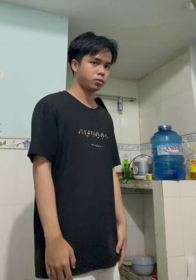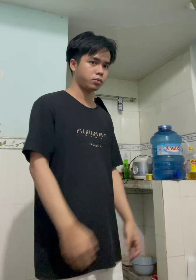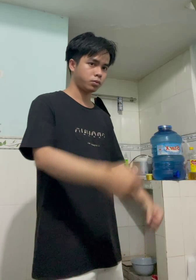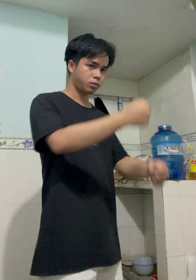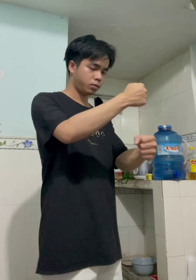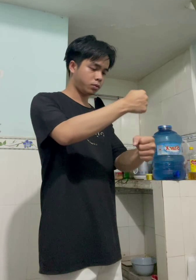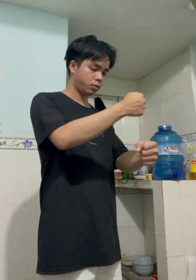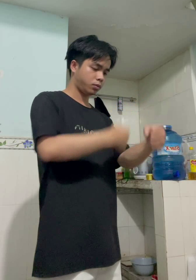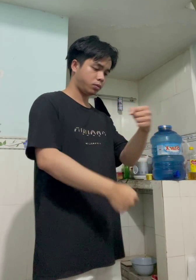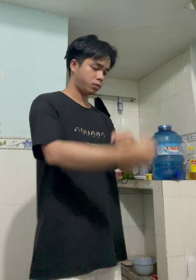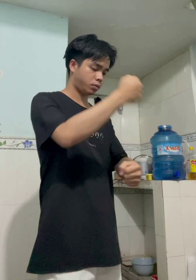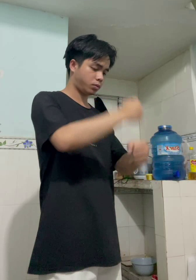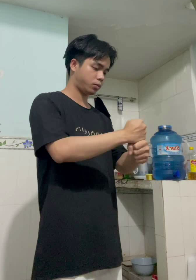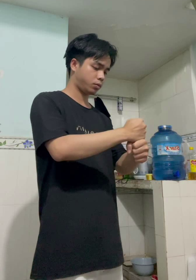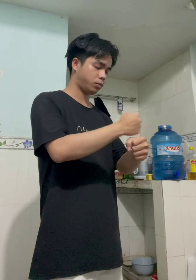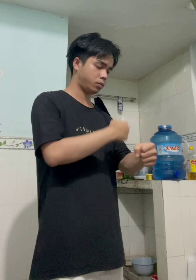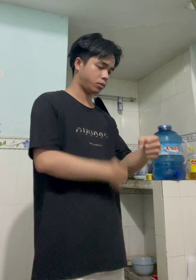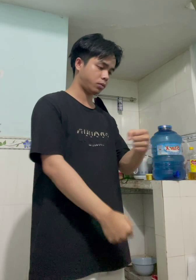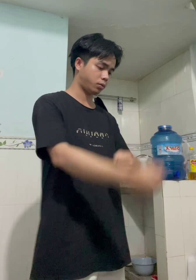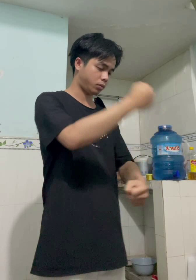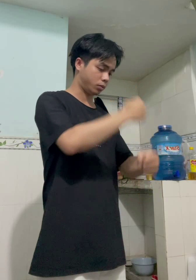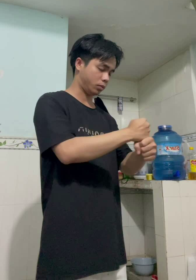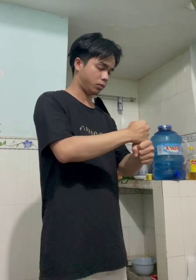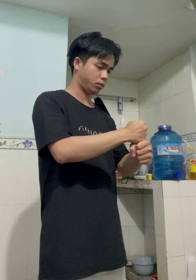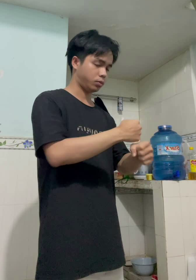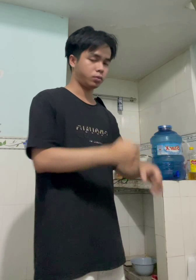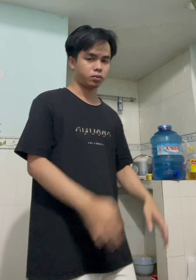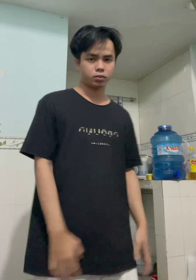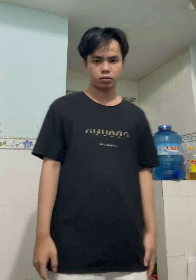quanh nam